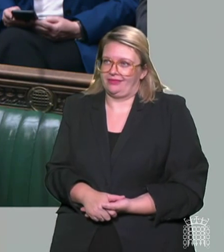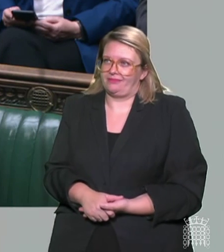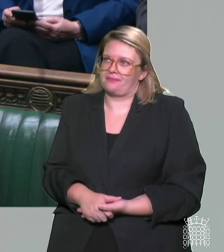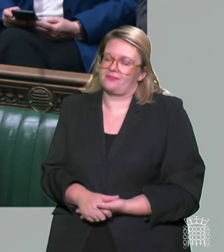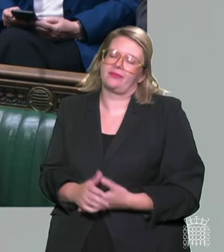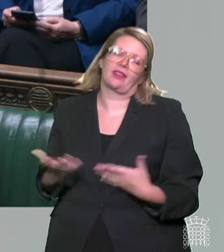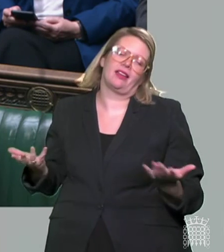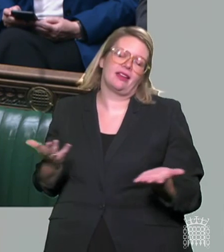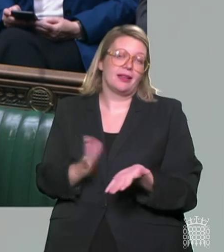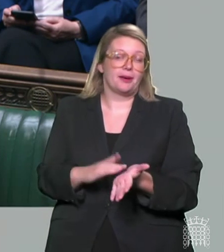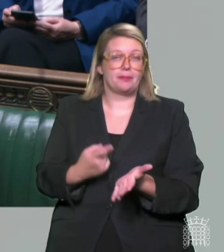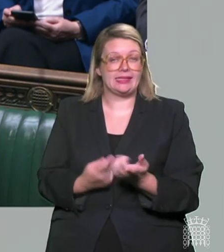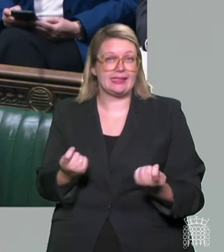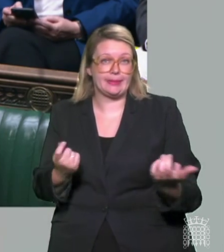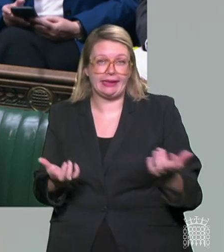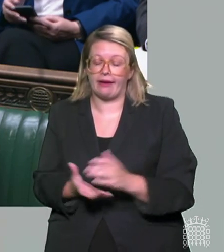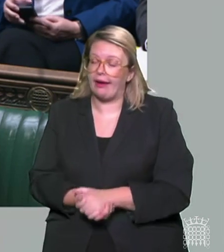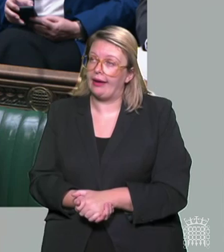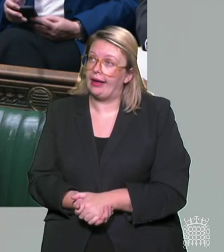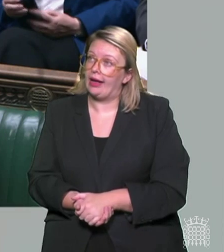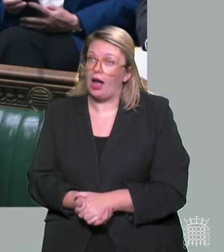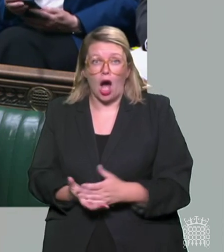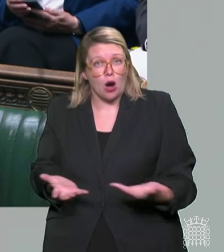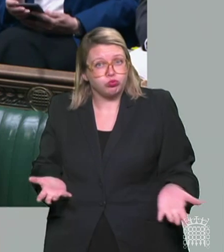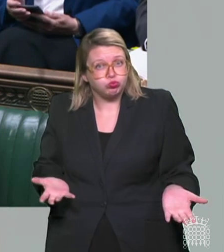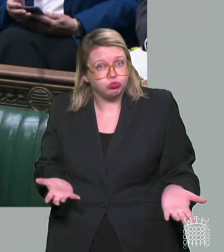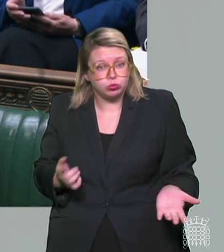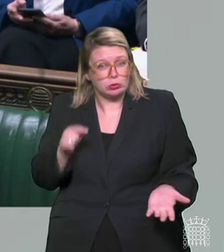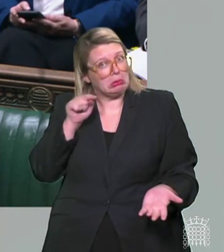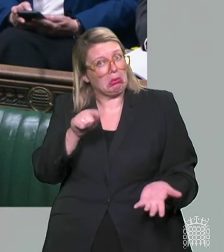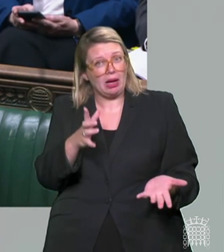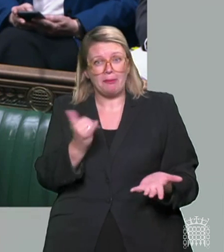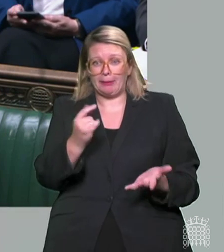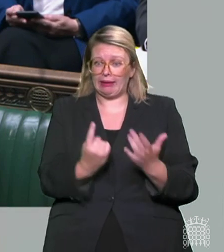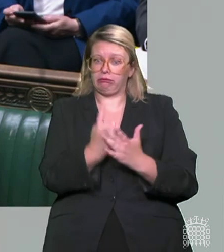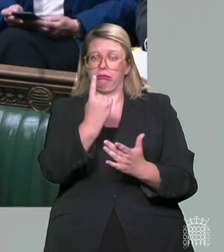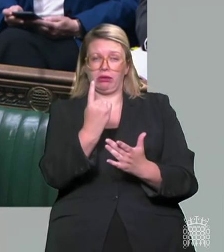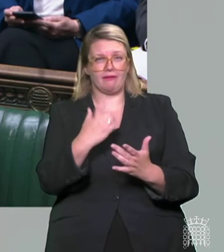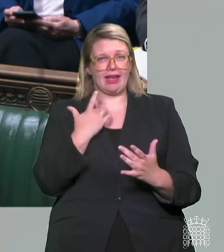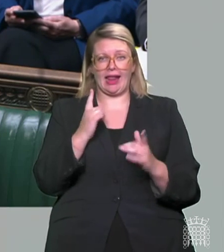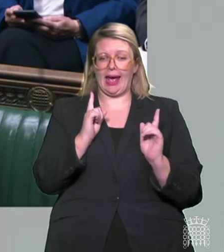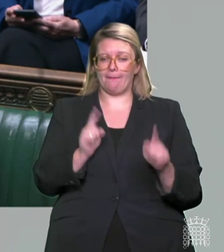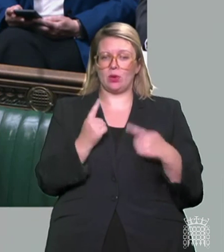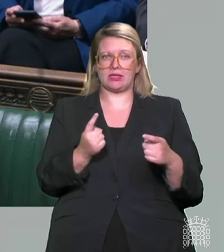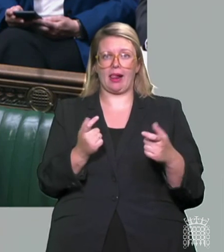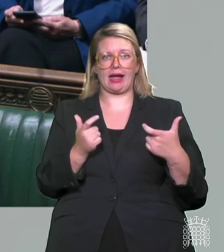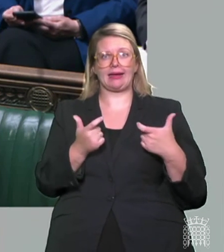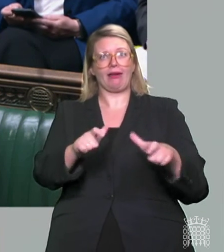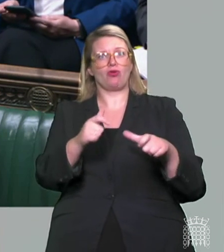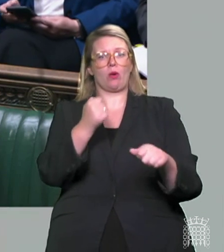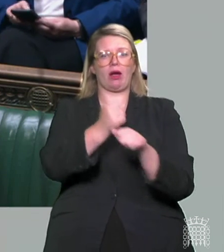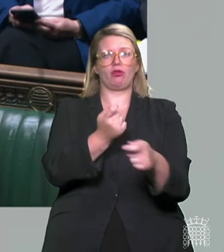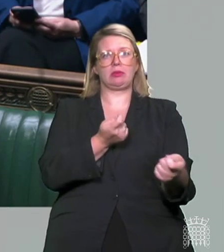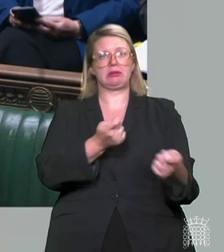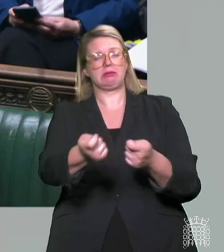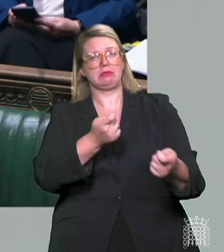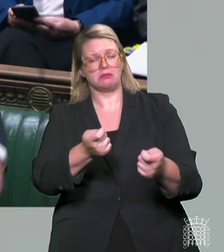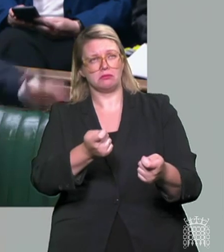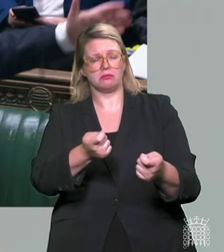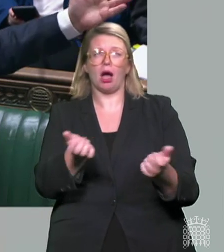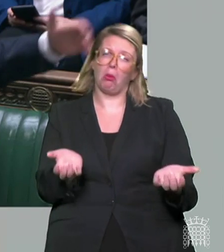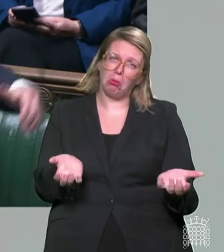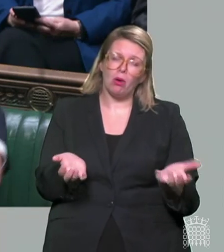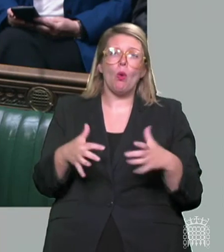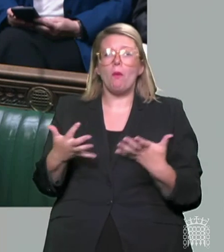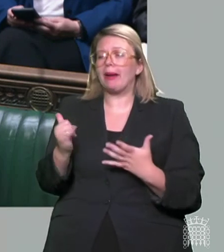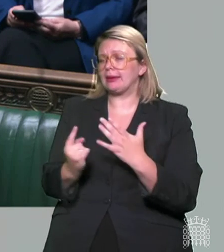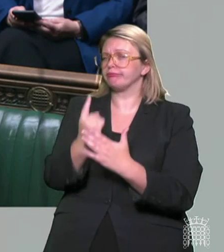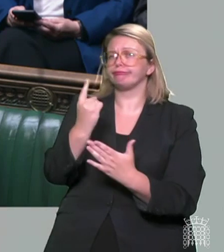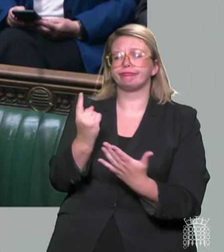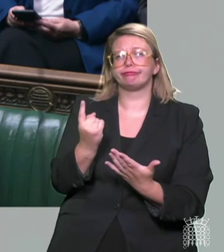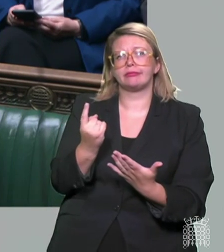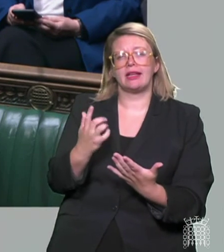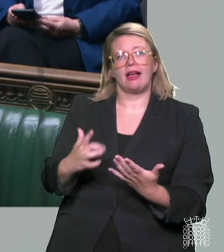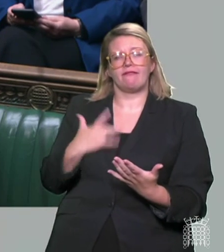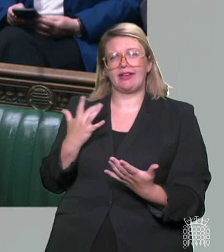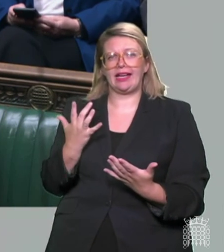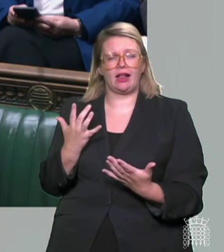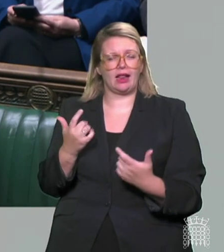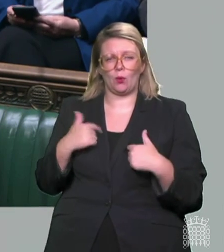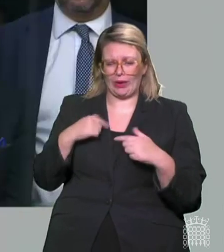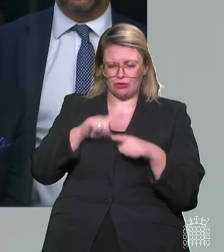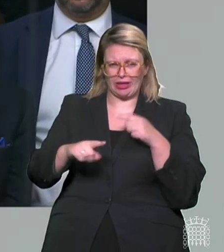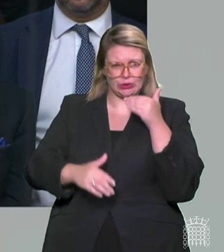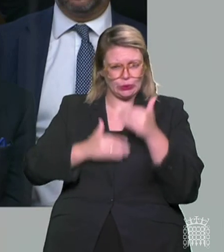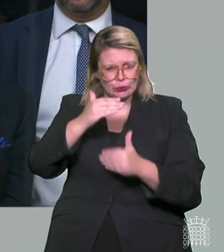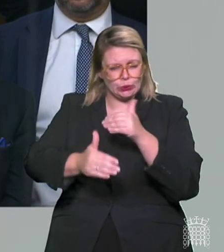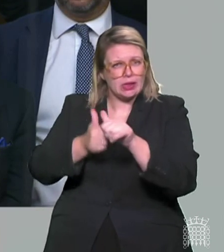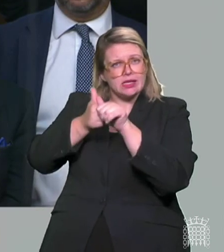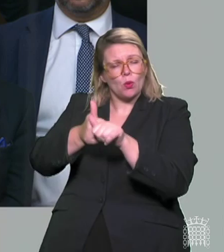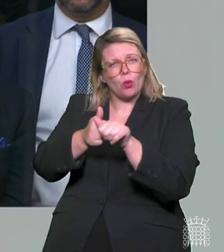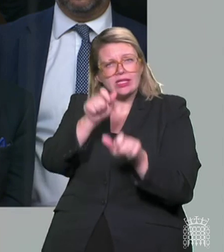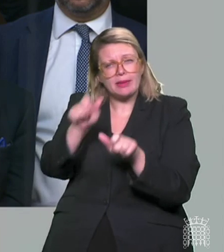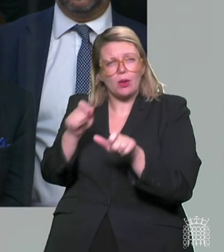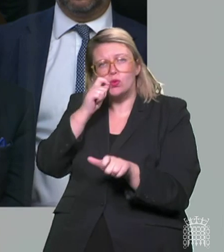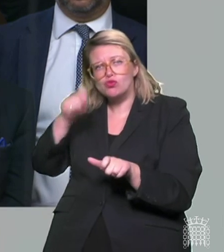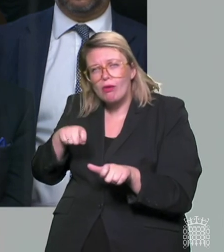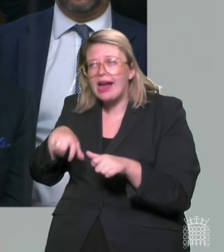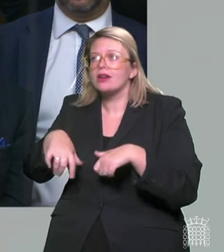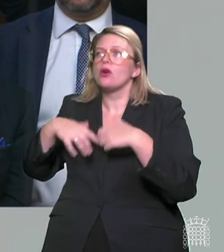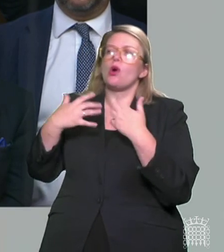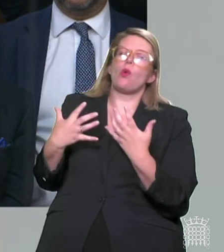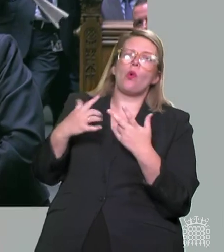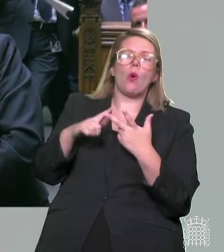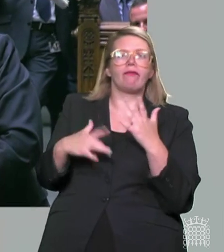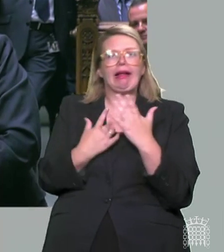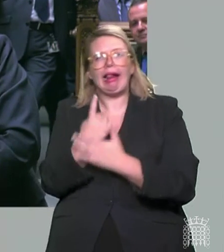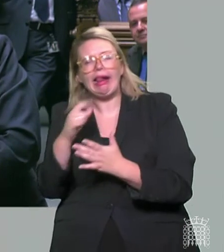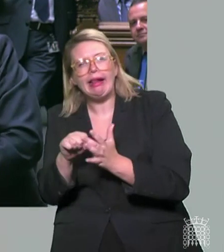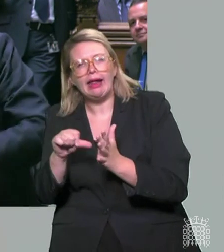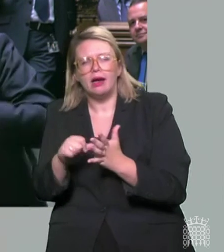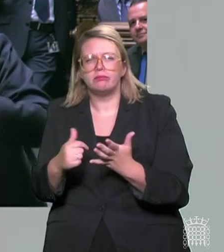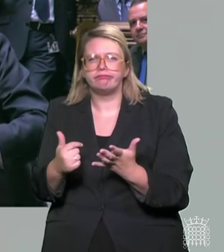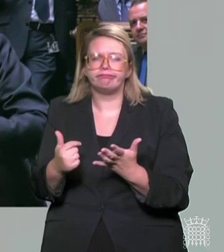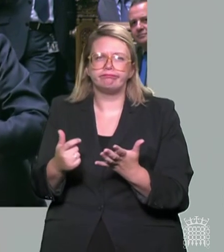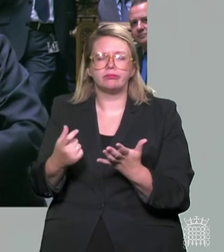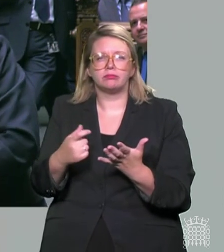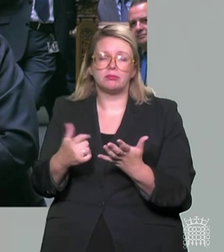Clearly, if there were circumstances in which I felt it was impossible for the Government to go on and discharge the mandate that we have been given, or if I felt, for instance, that we were being frustrated in our desire to support the Ukrainian people, or over some major point, then I would.